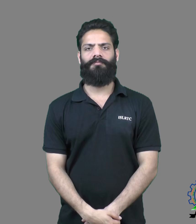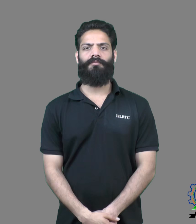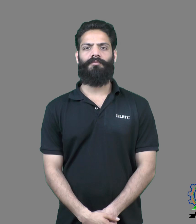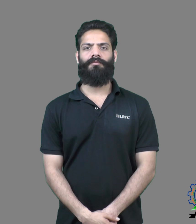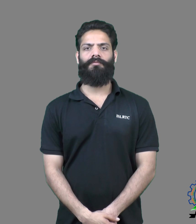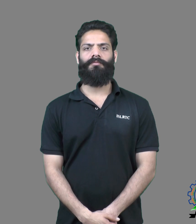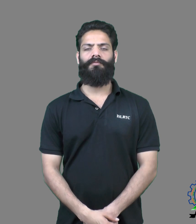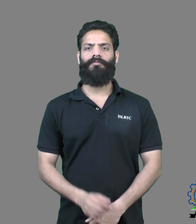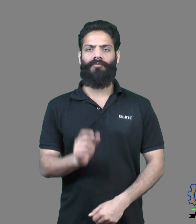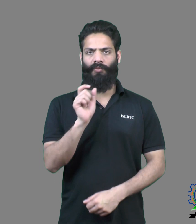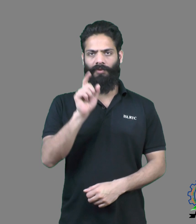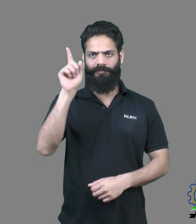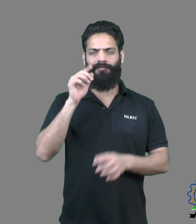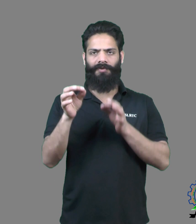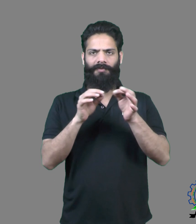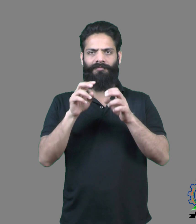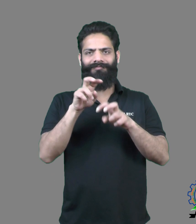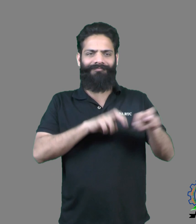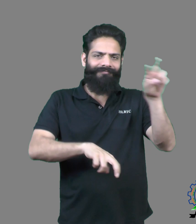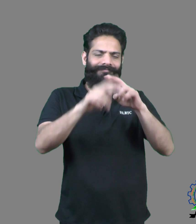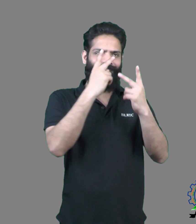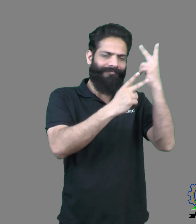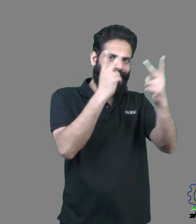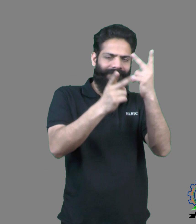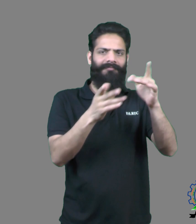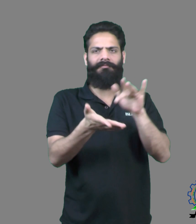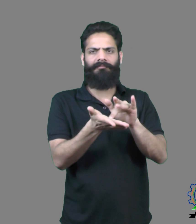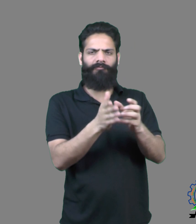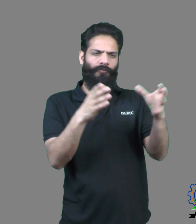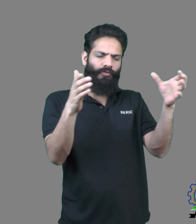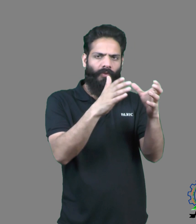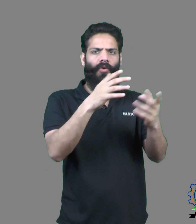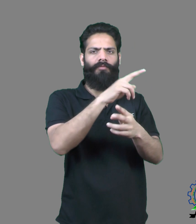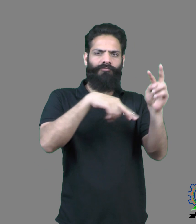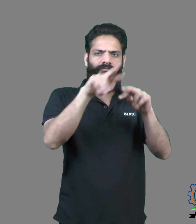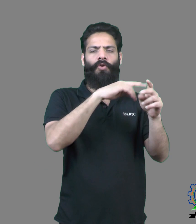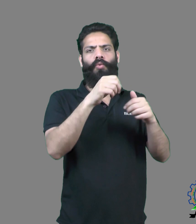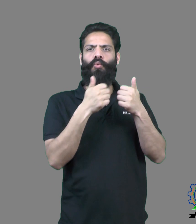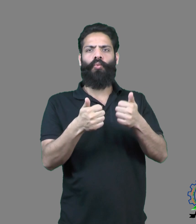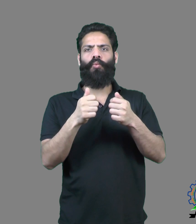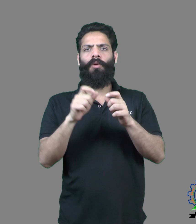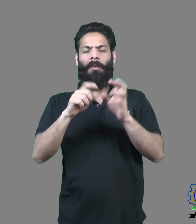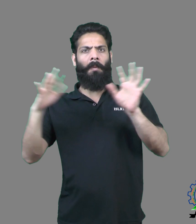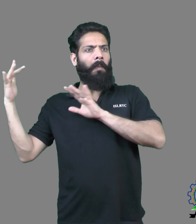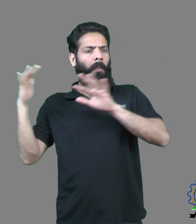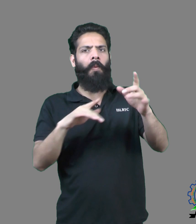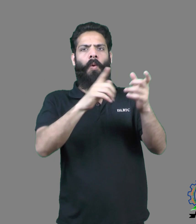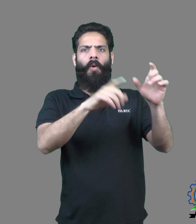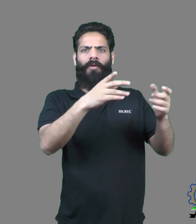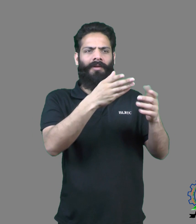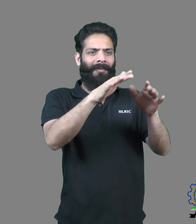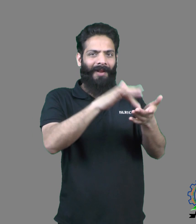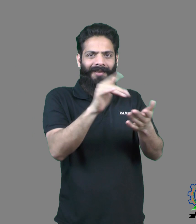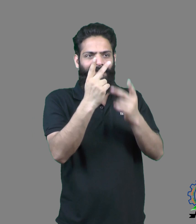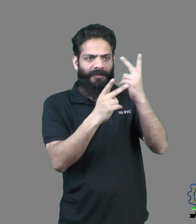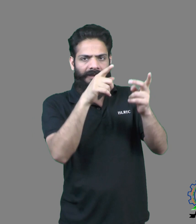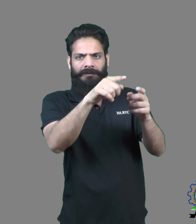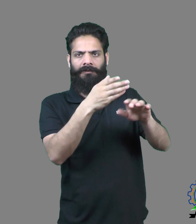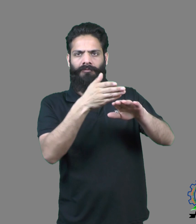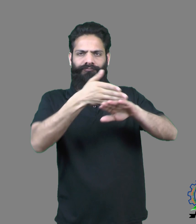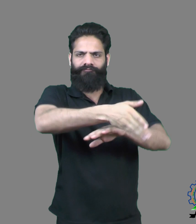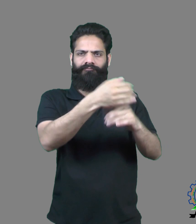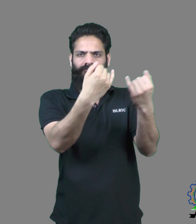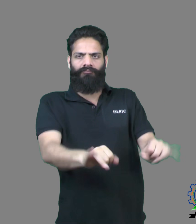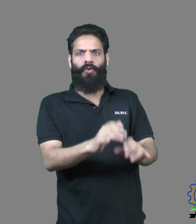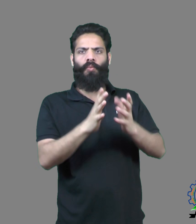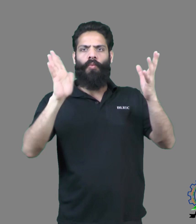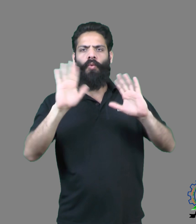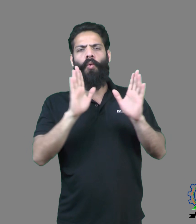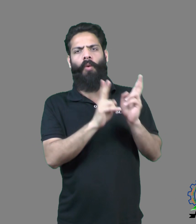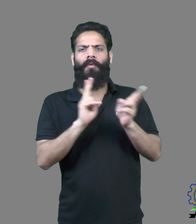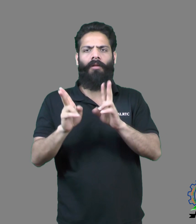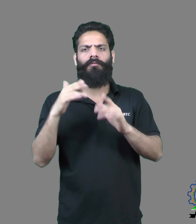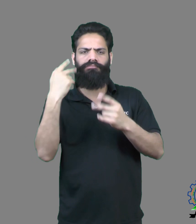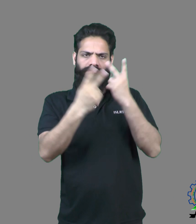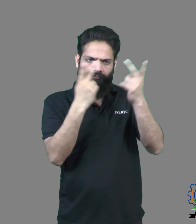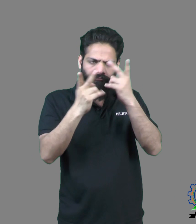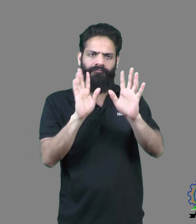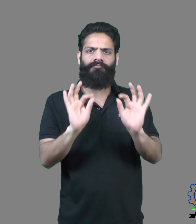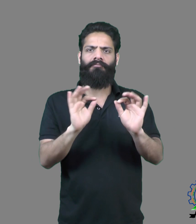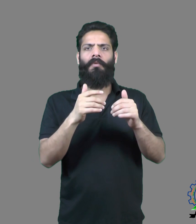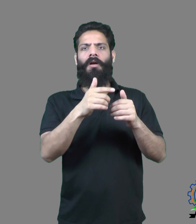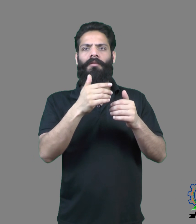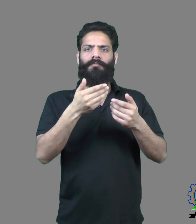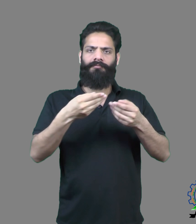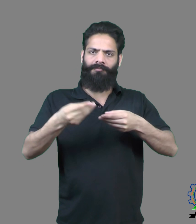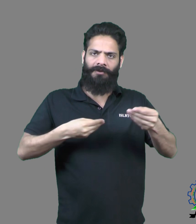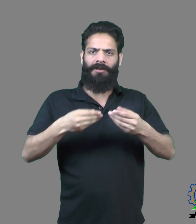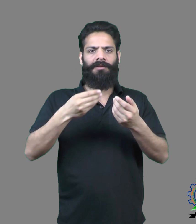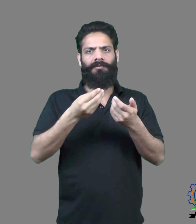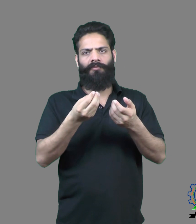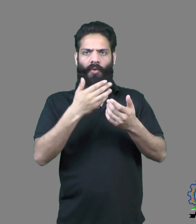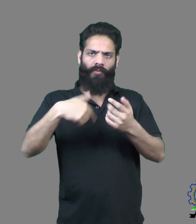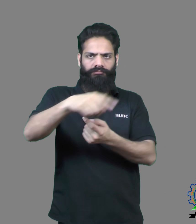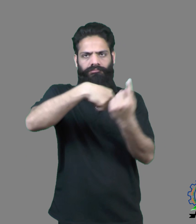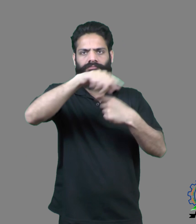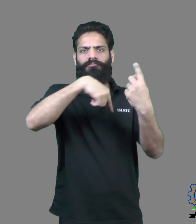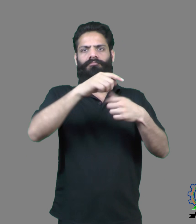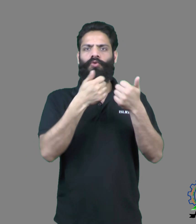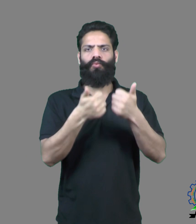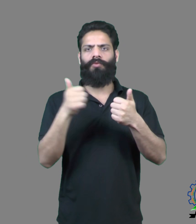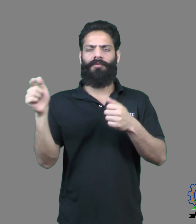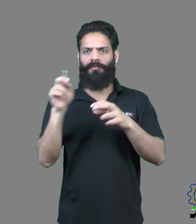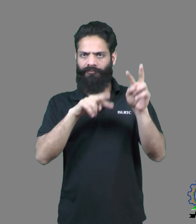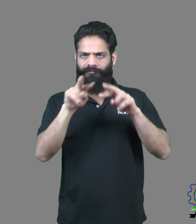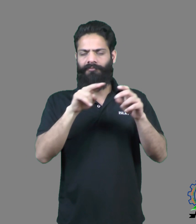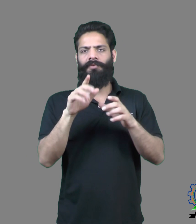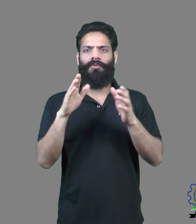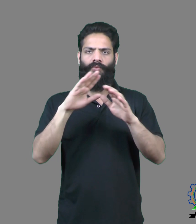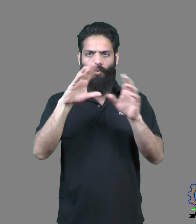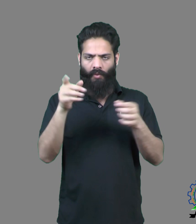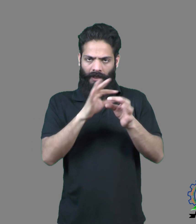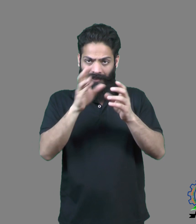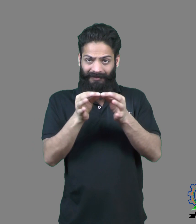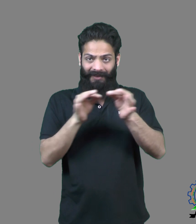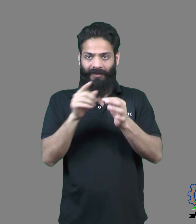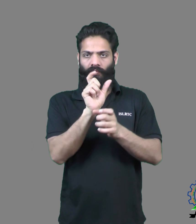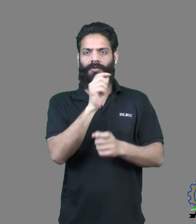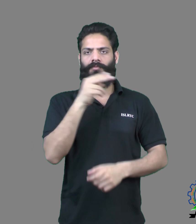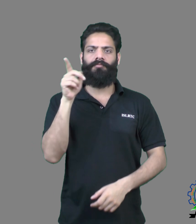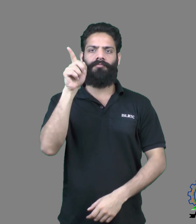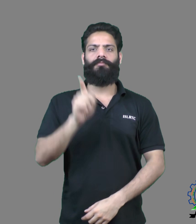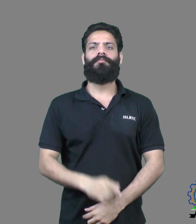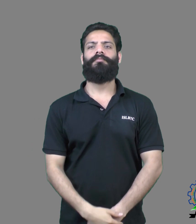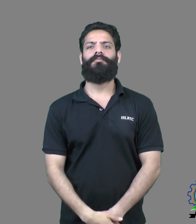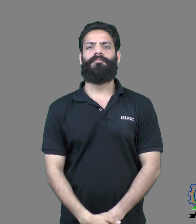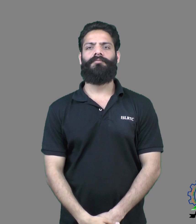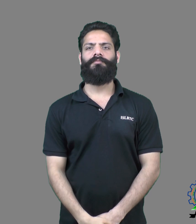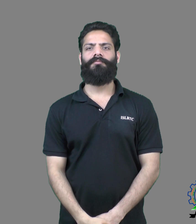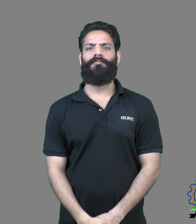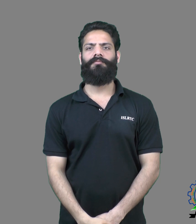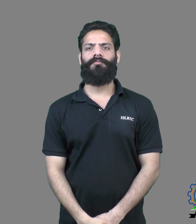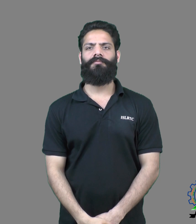Ecotoursim